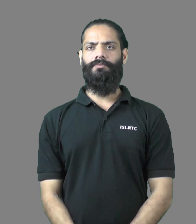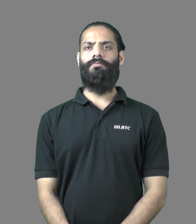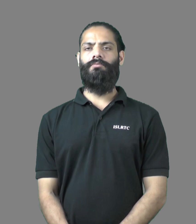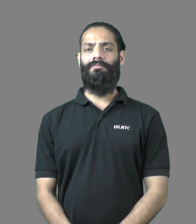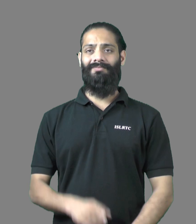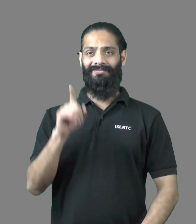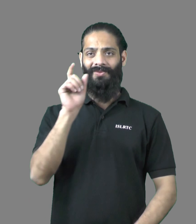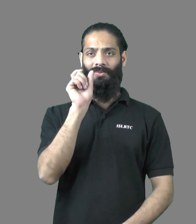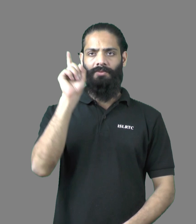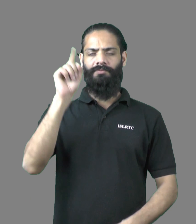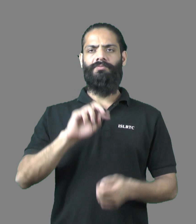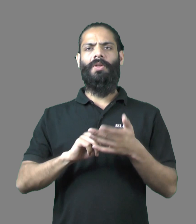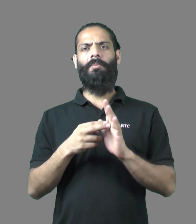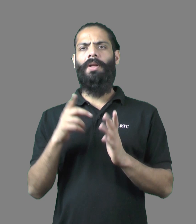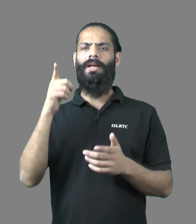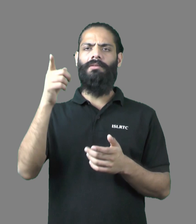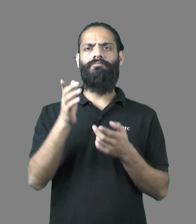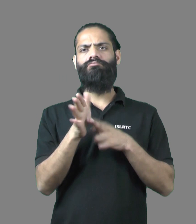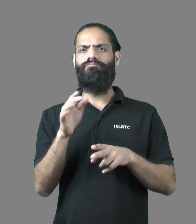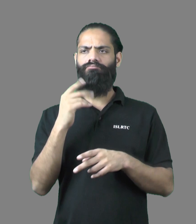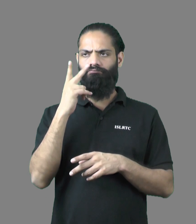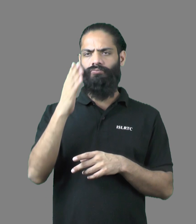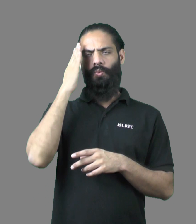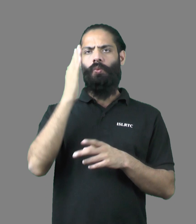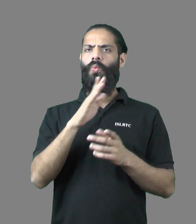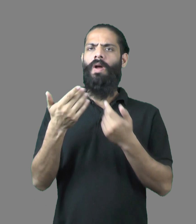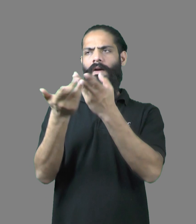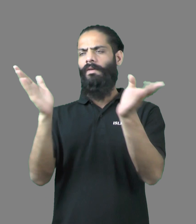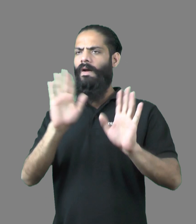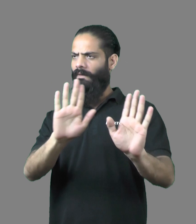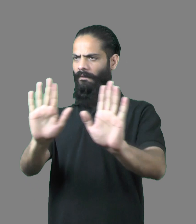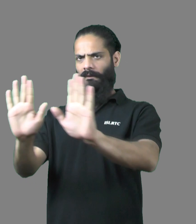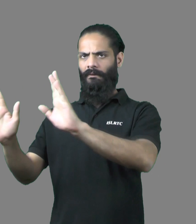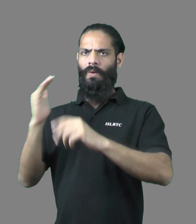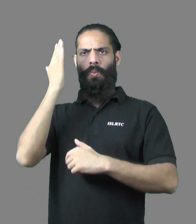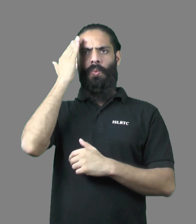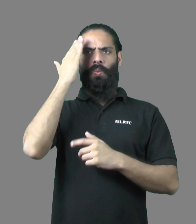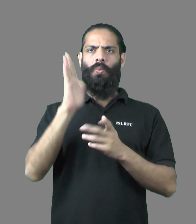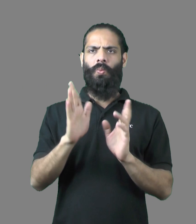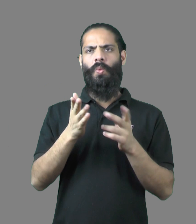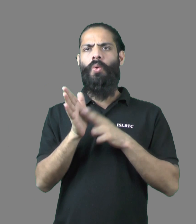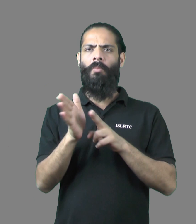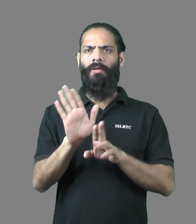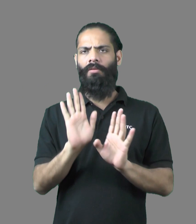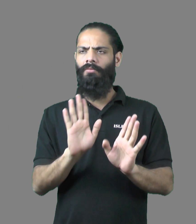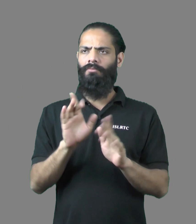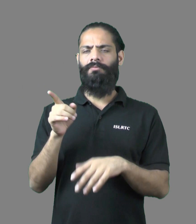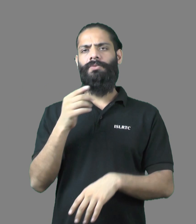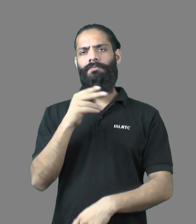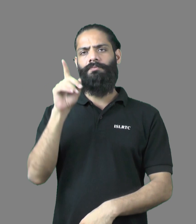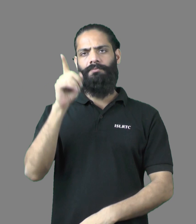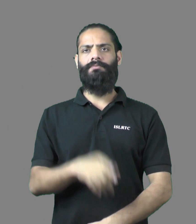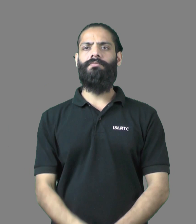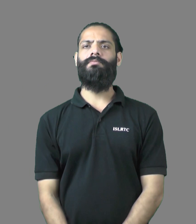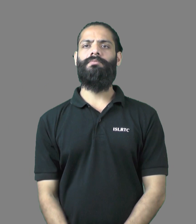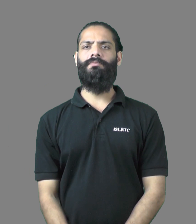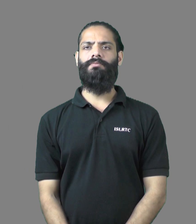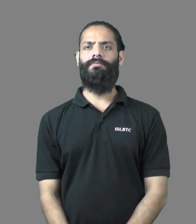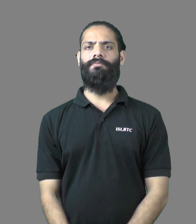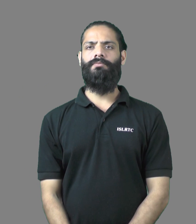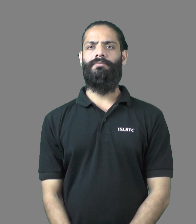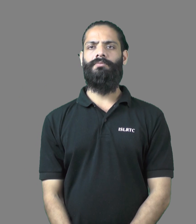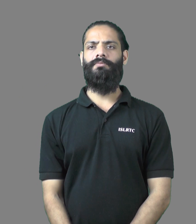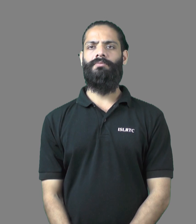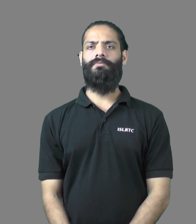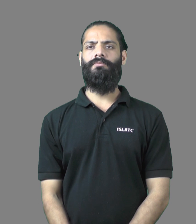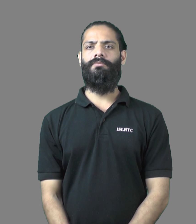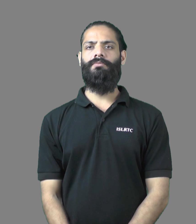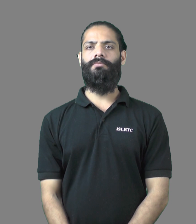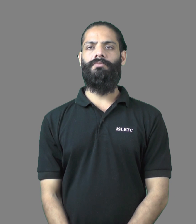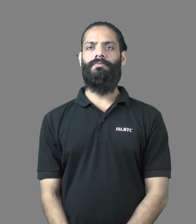Norm